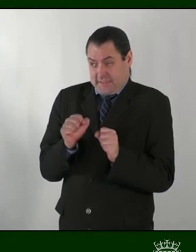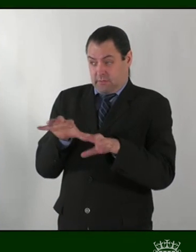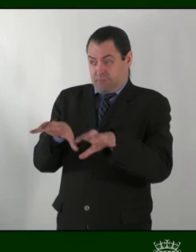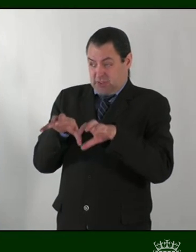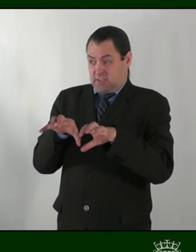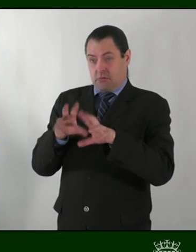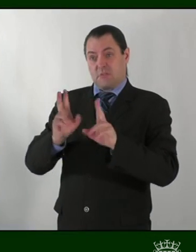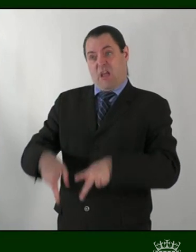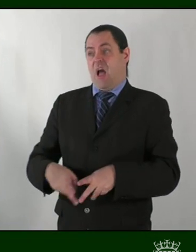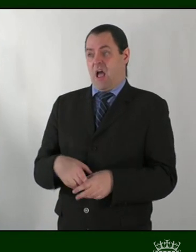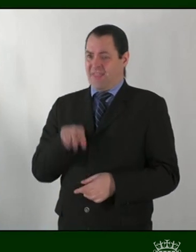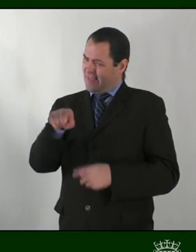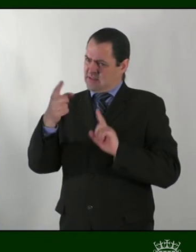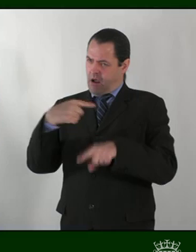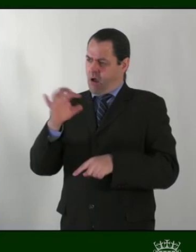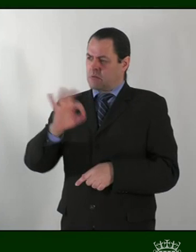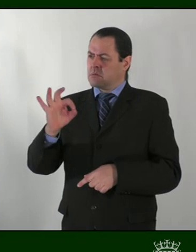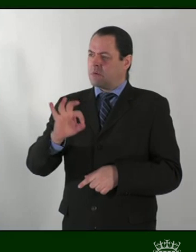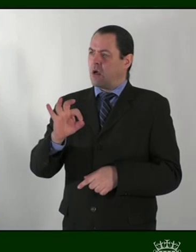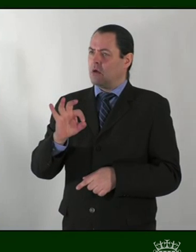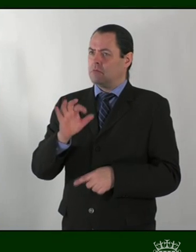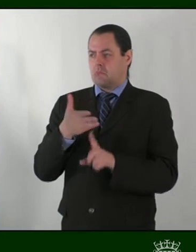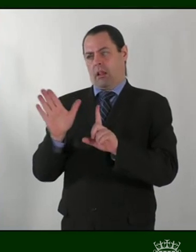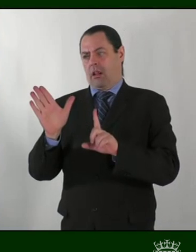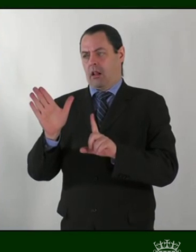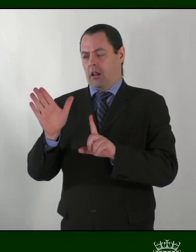That was not an answer from the Prime Minister.